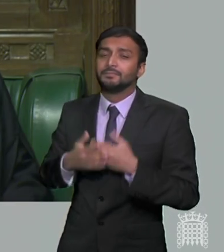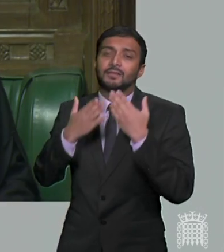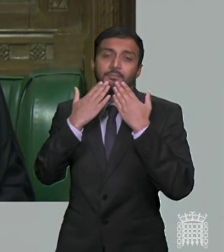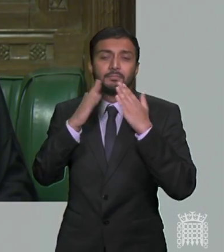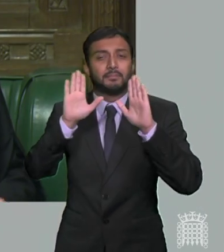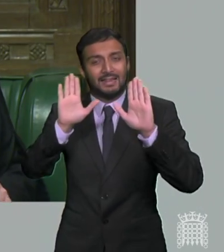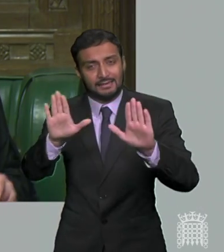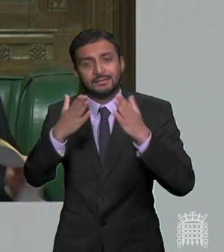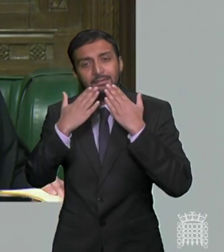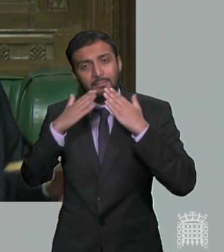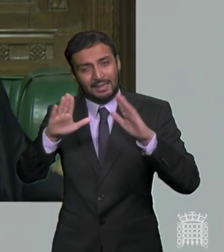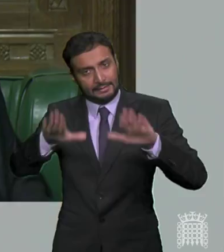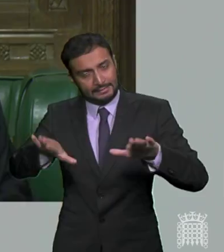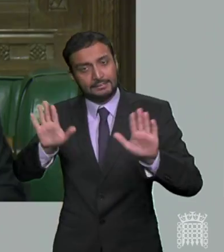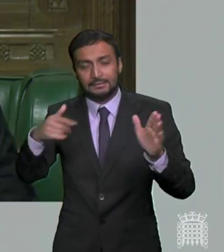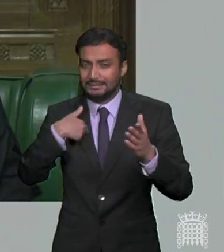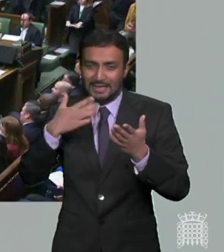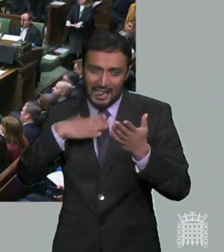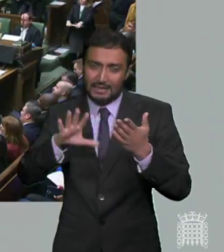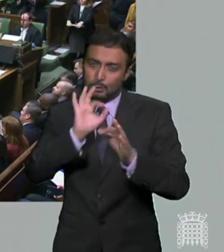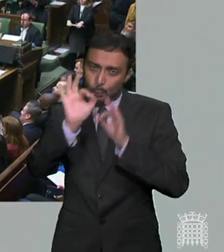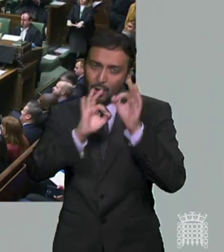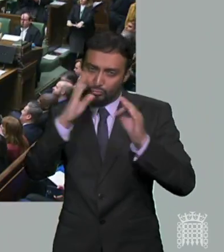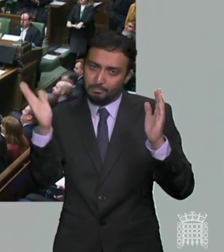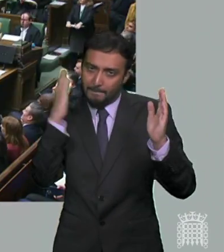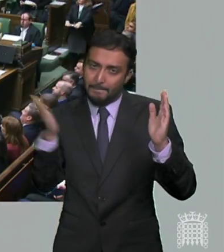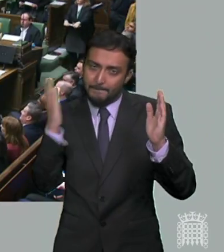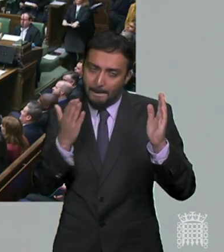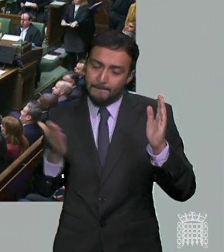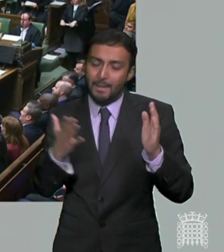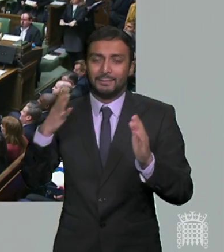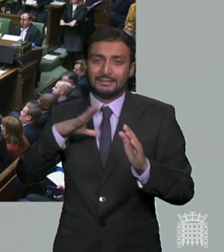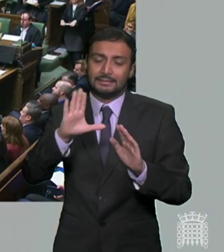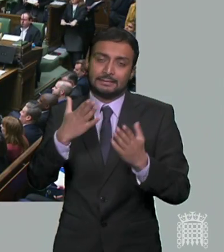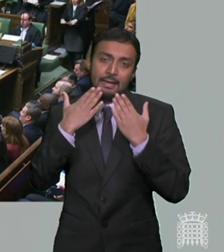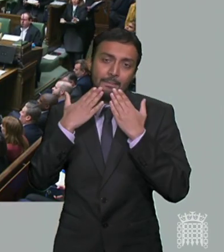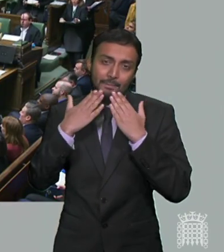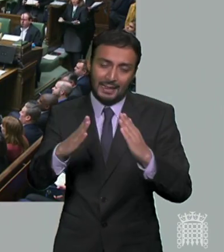I need you both to help me and to think of other Members.